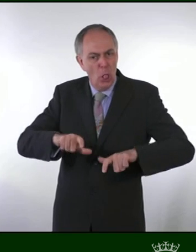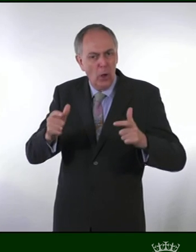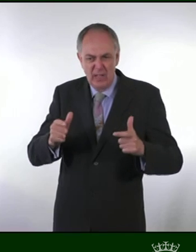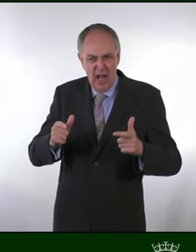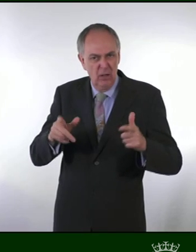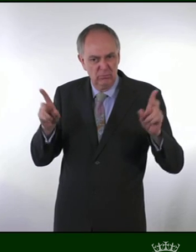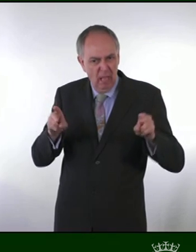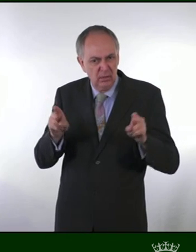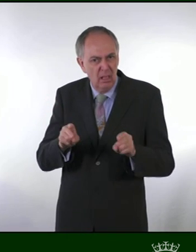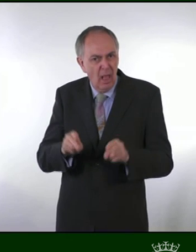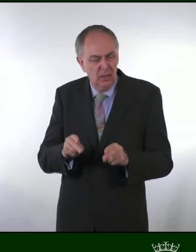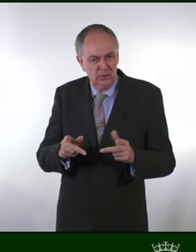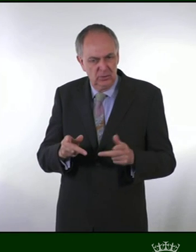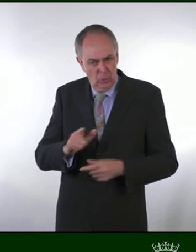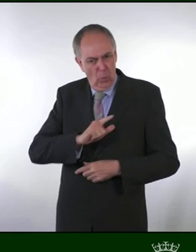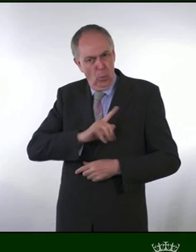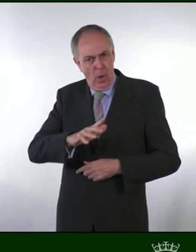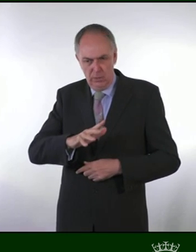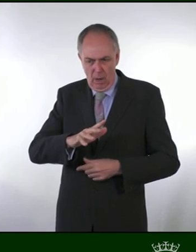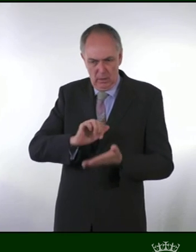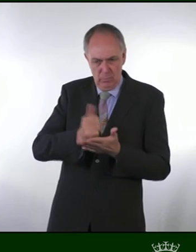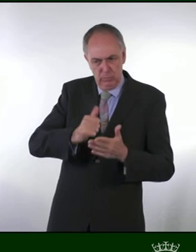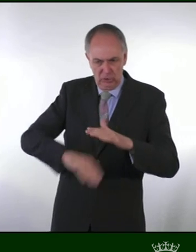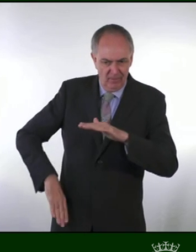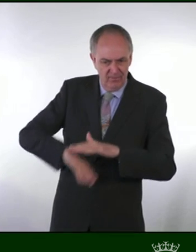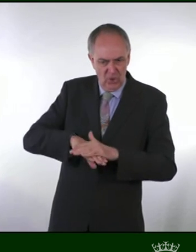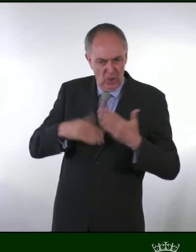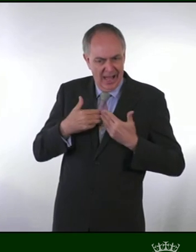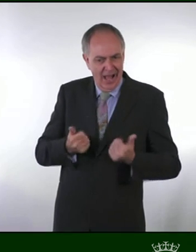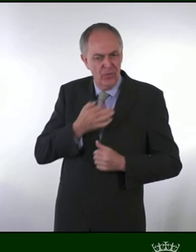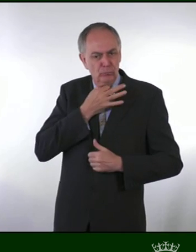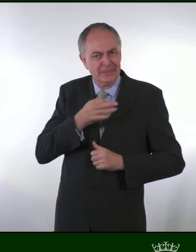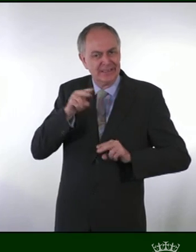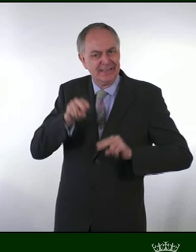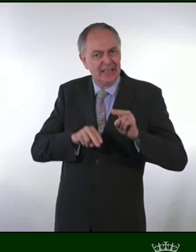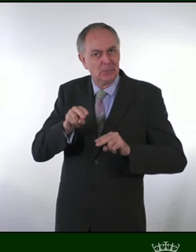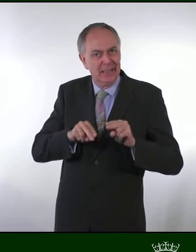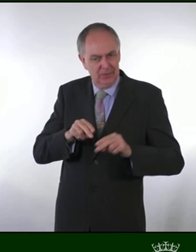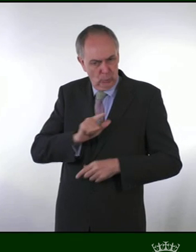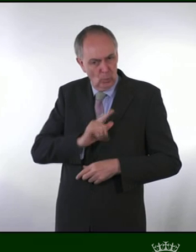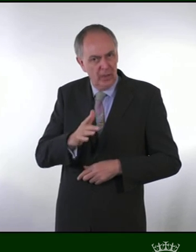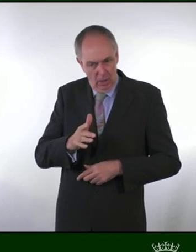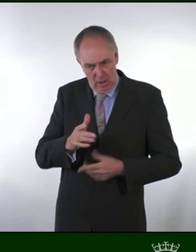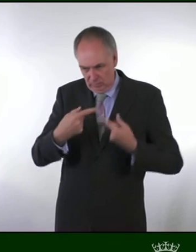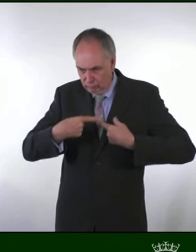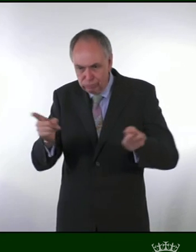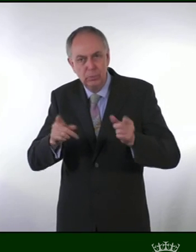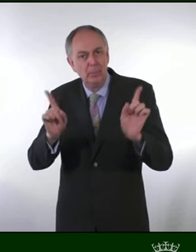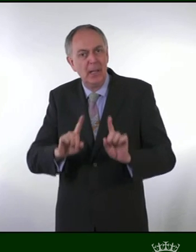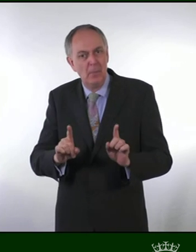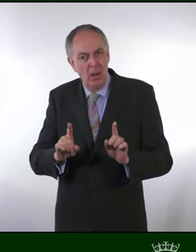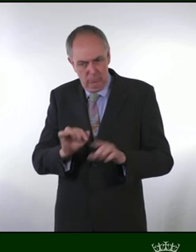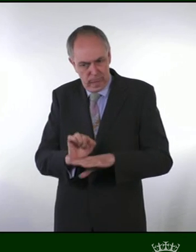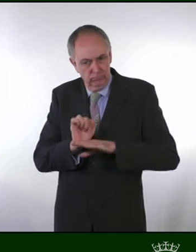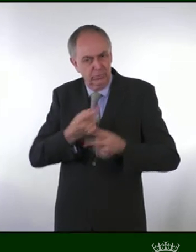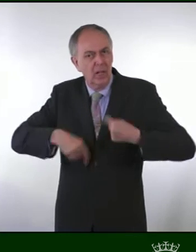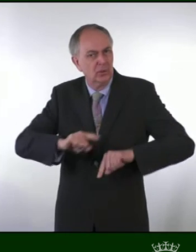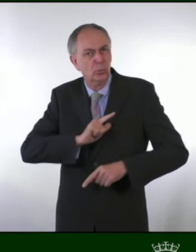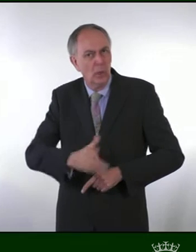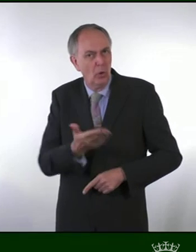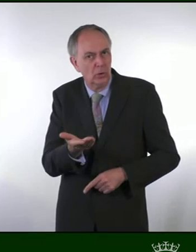Why will the Prime Minister not publish a full health and economic risk assessment for scrutiny, to protect us all from this deadly virus?